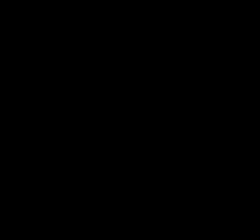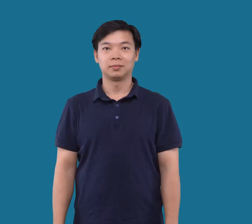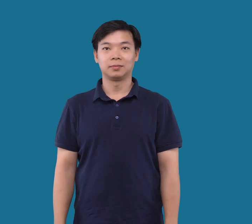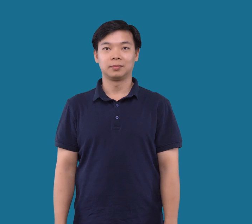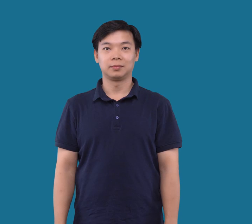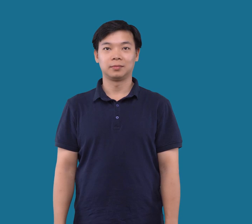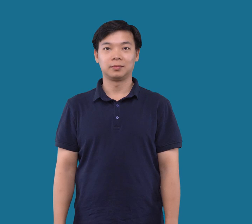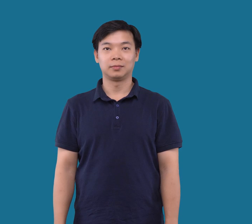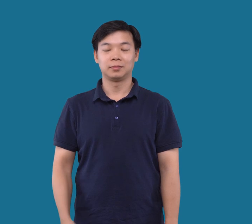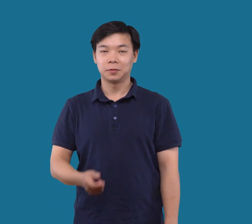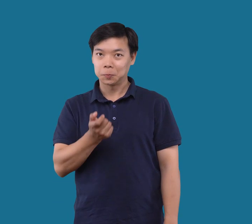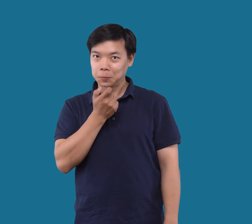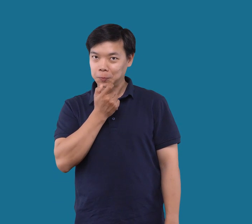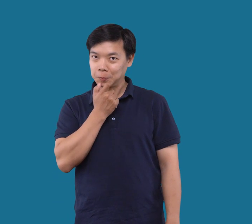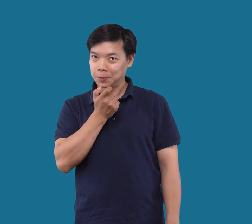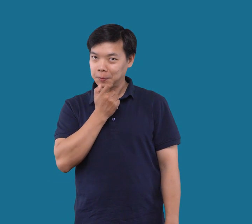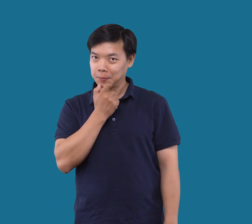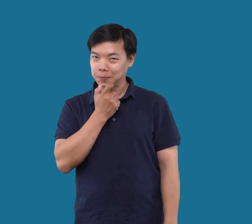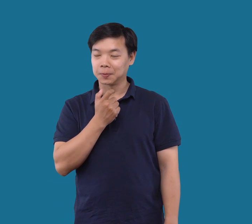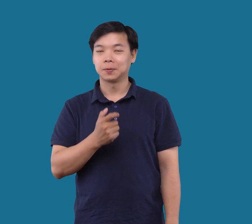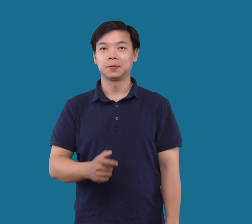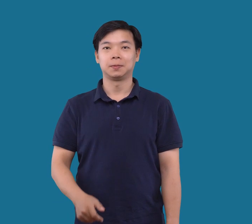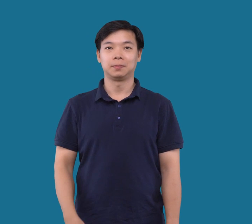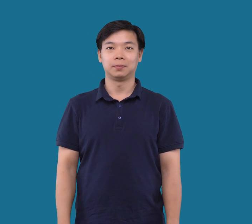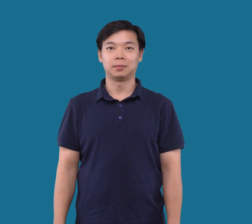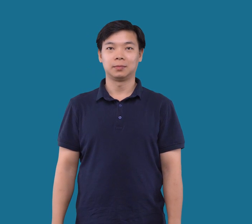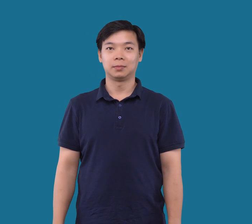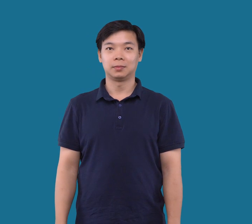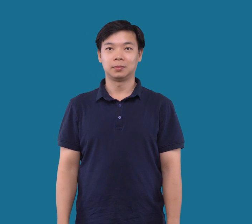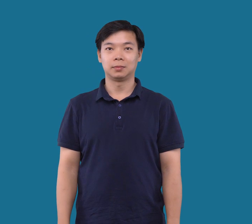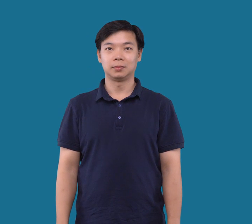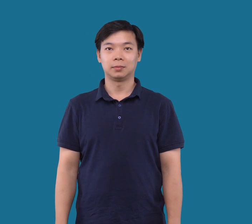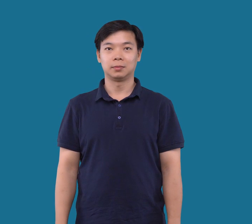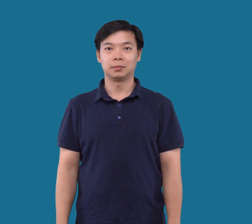điều tra